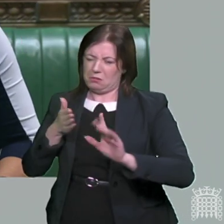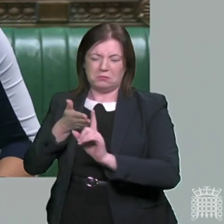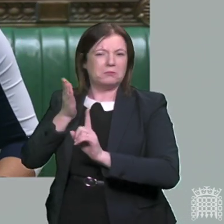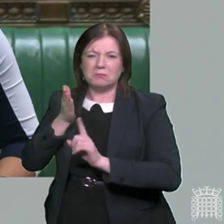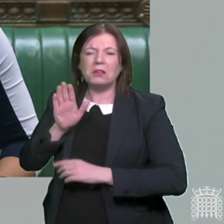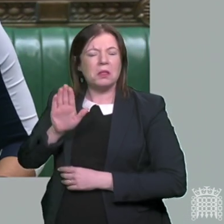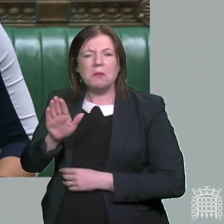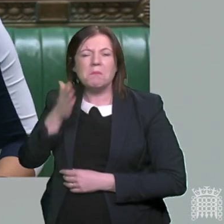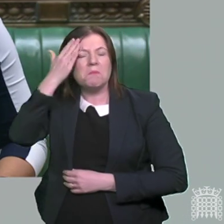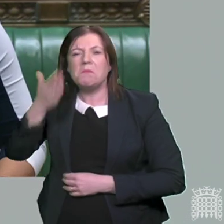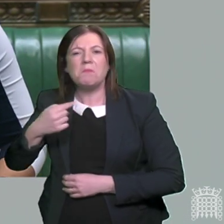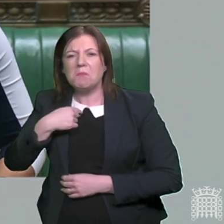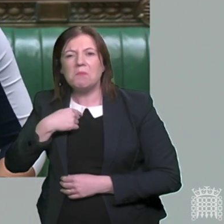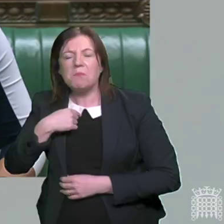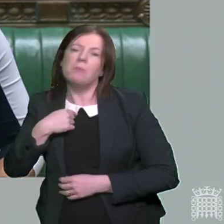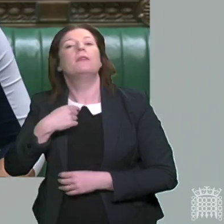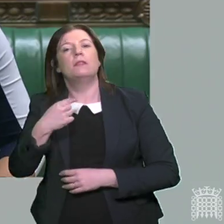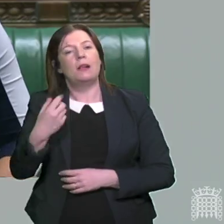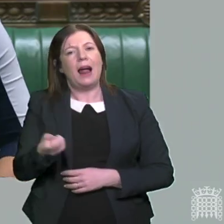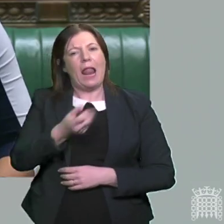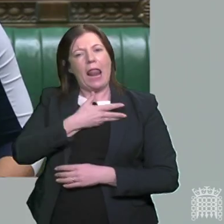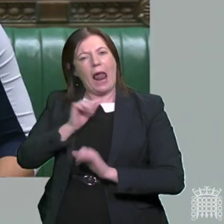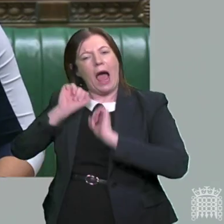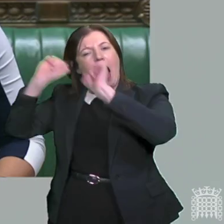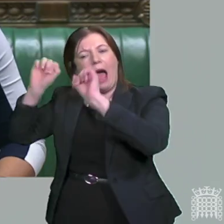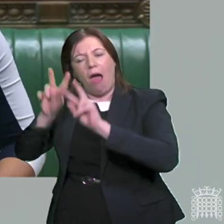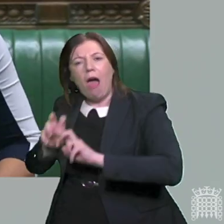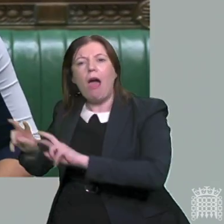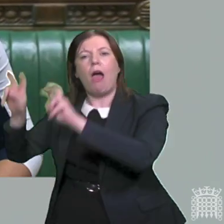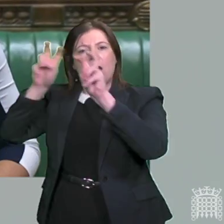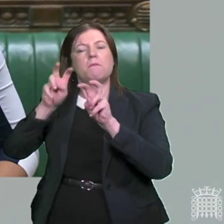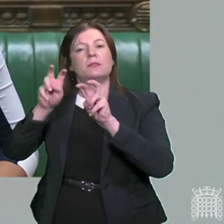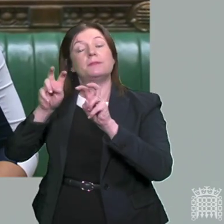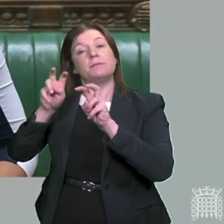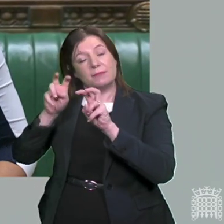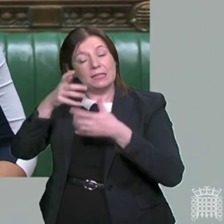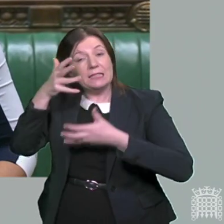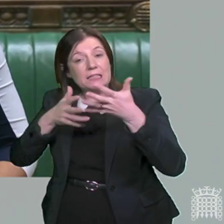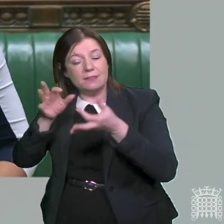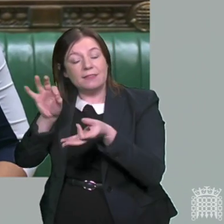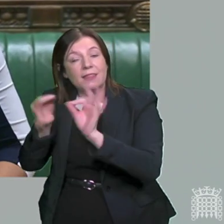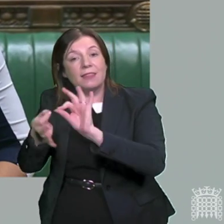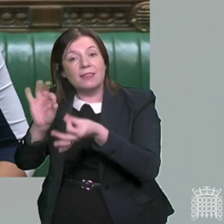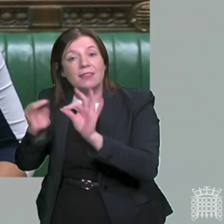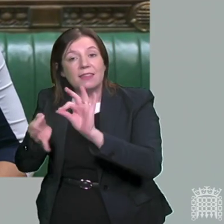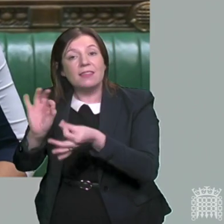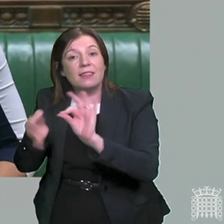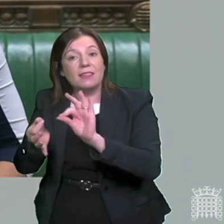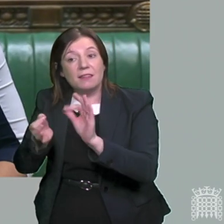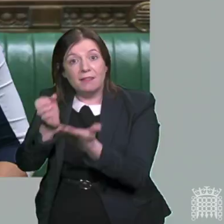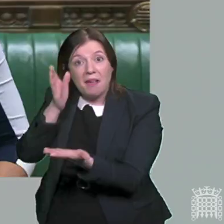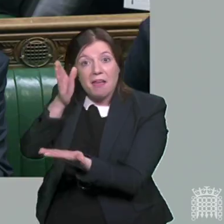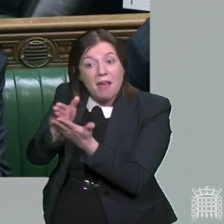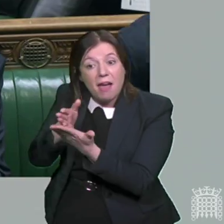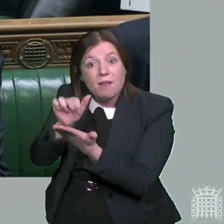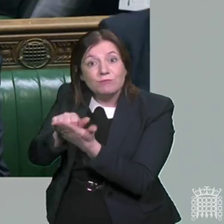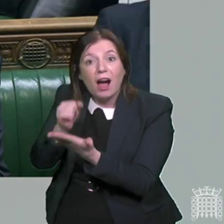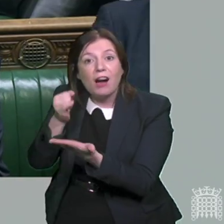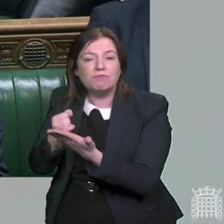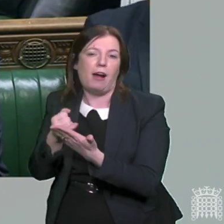With all due respect, I have seen all sorts of Labour analysis that misuses and abuses statistics to the point where we honestly cannot take it seriously.